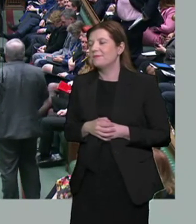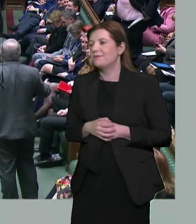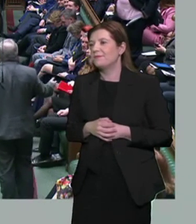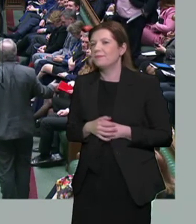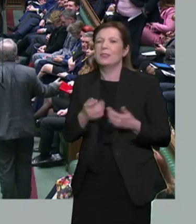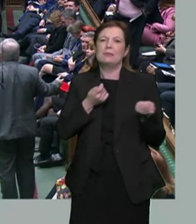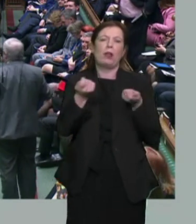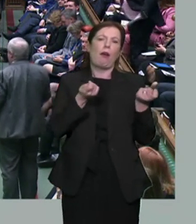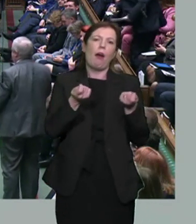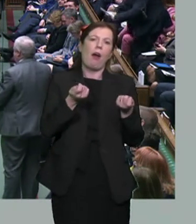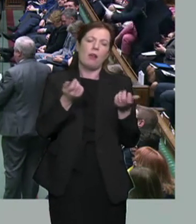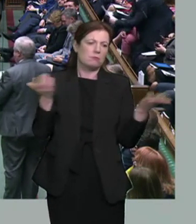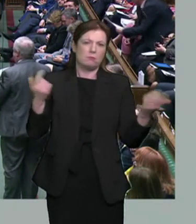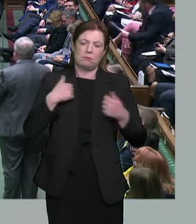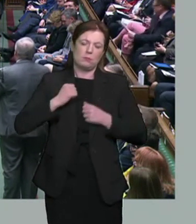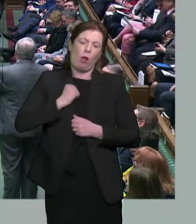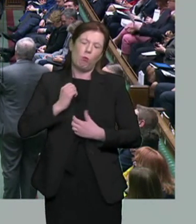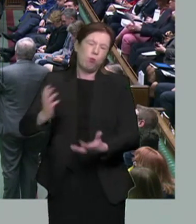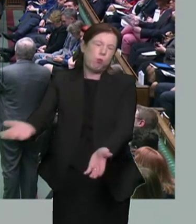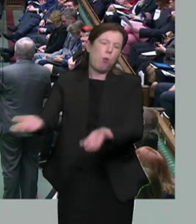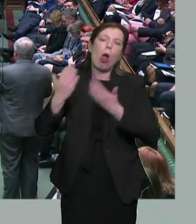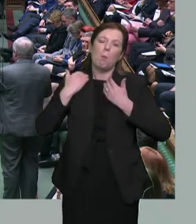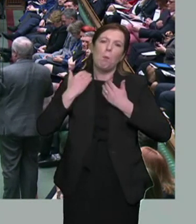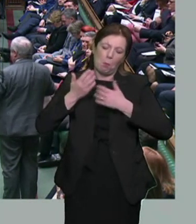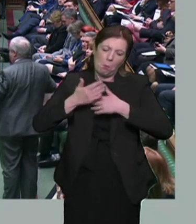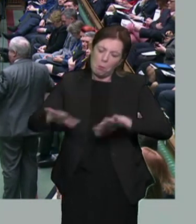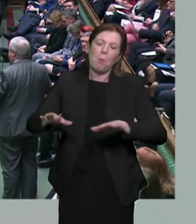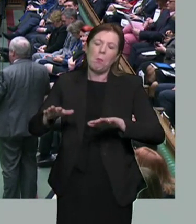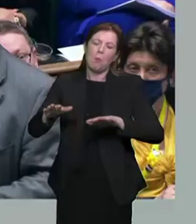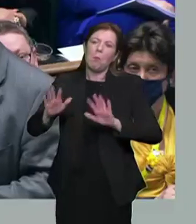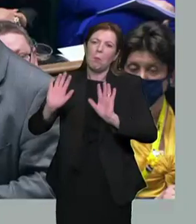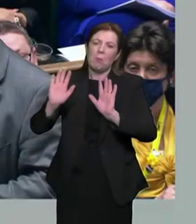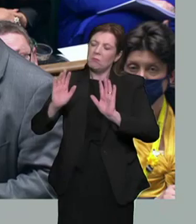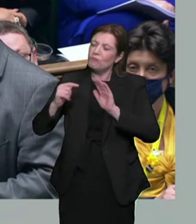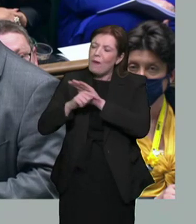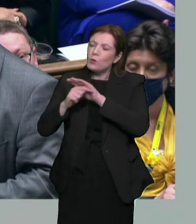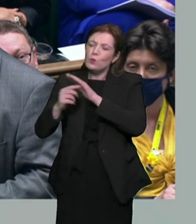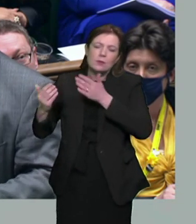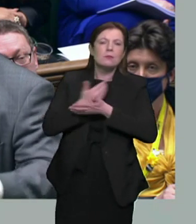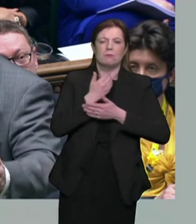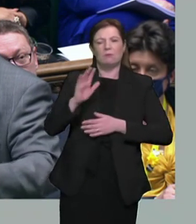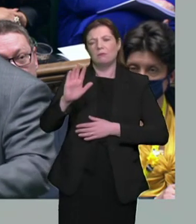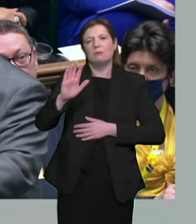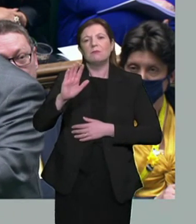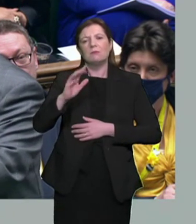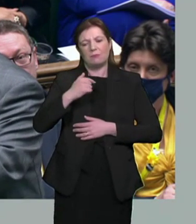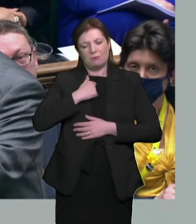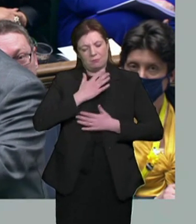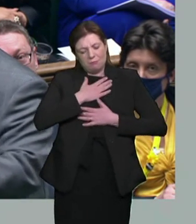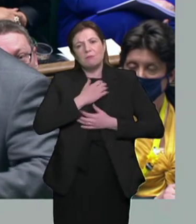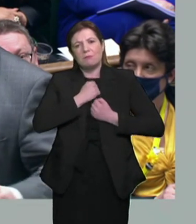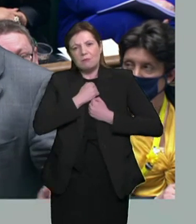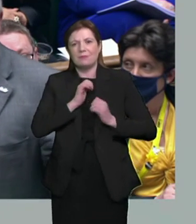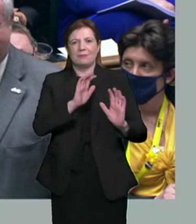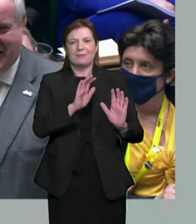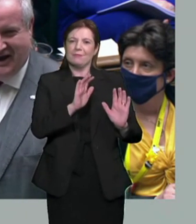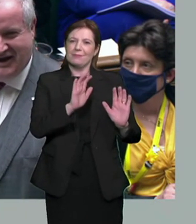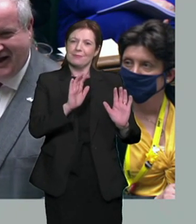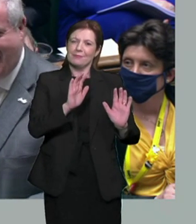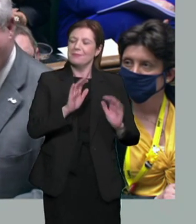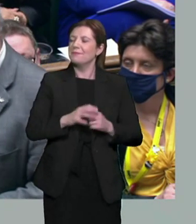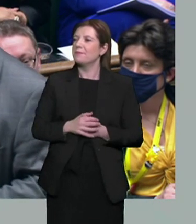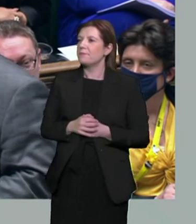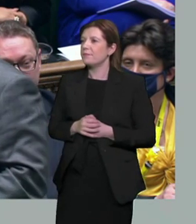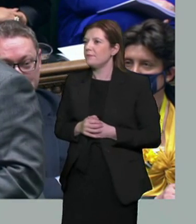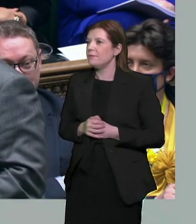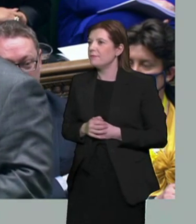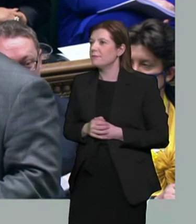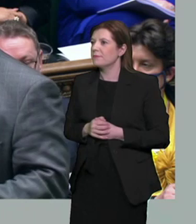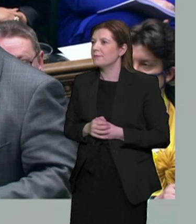Of course, we want to make sure we open our doors in Scotland and welcome refugees, and that we have that generosity of spirit—but we will leave that there for now.